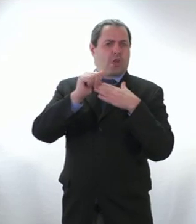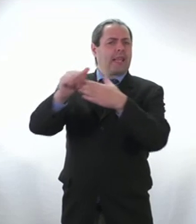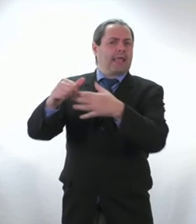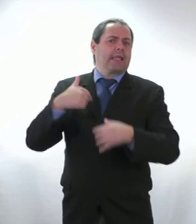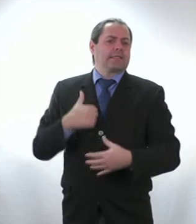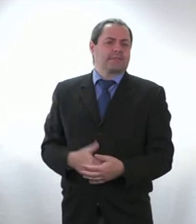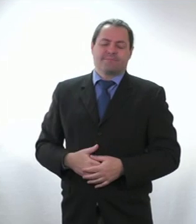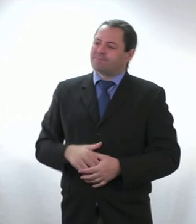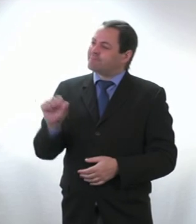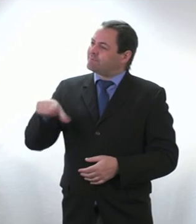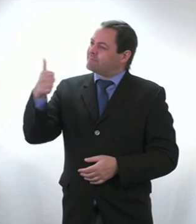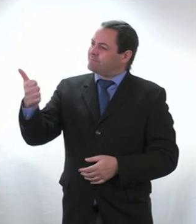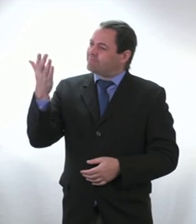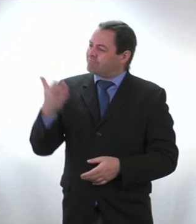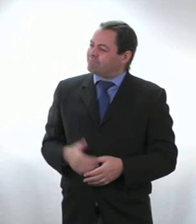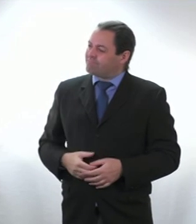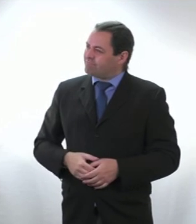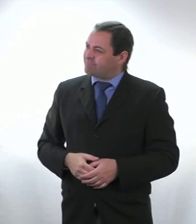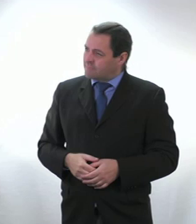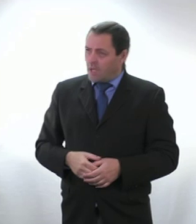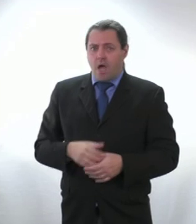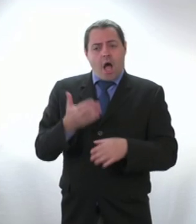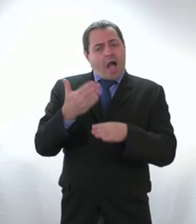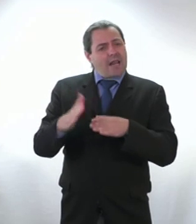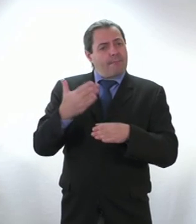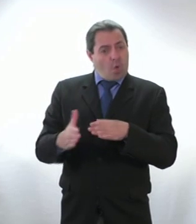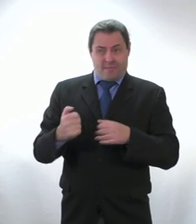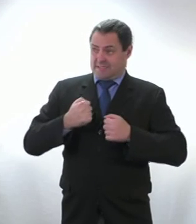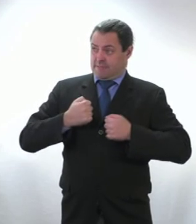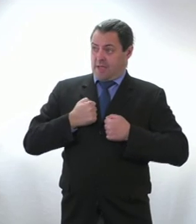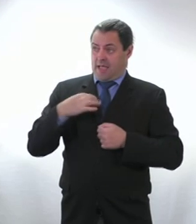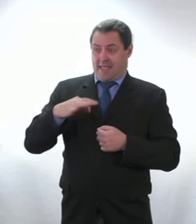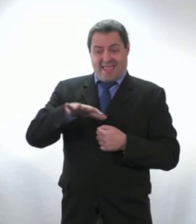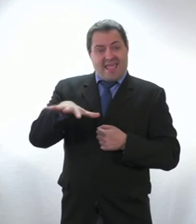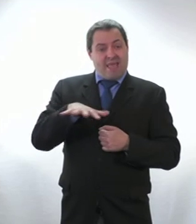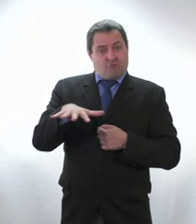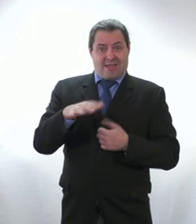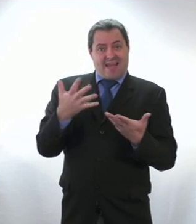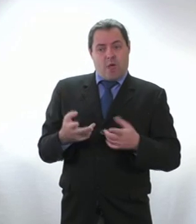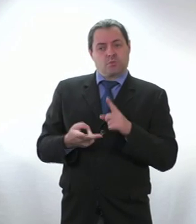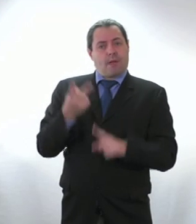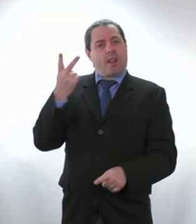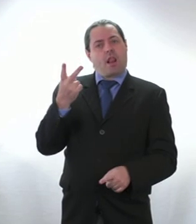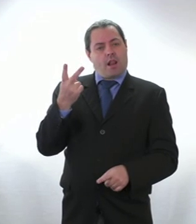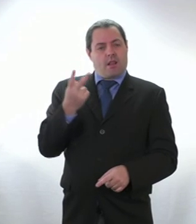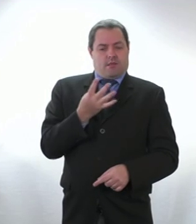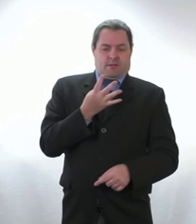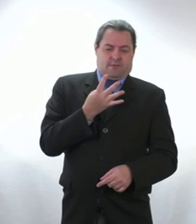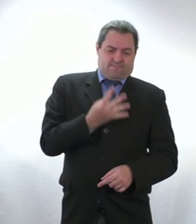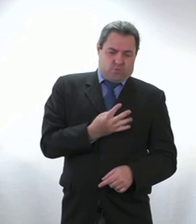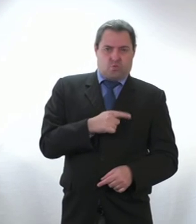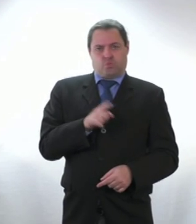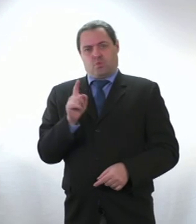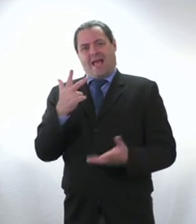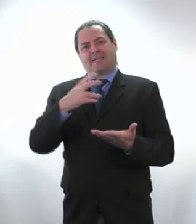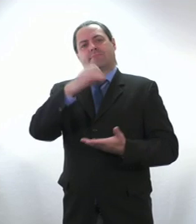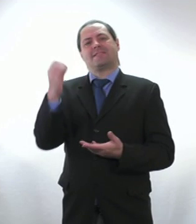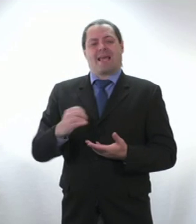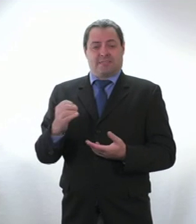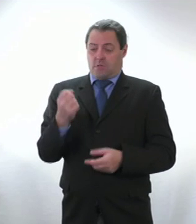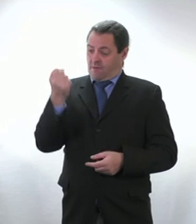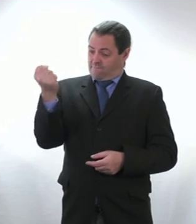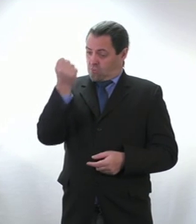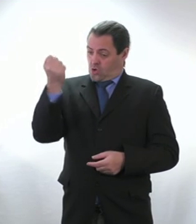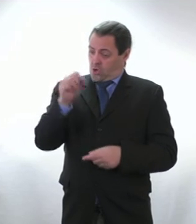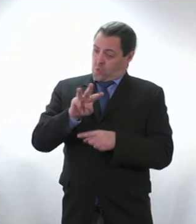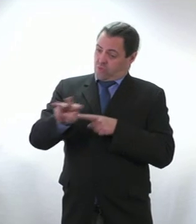Unemployment has already doubled to 8% in my constituency this year, and the end of furlough will lead to thousands more job losses in the next three weeks.